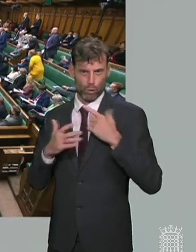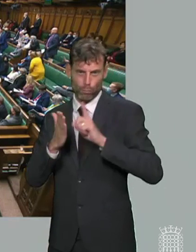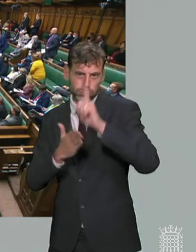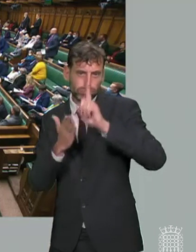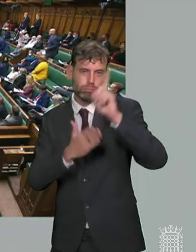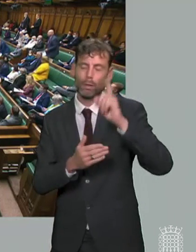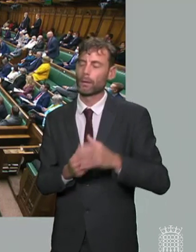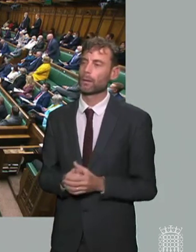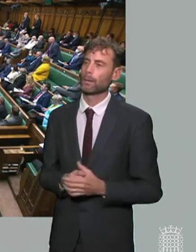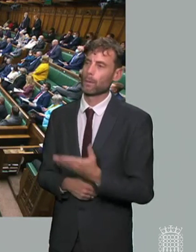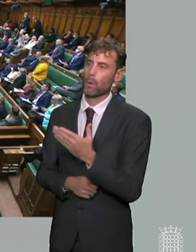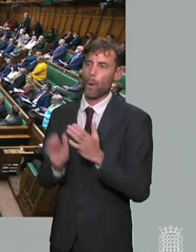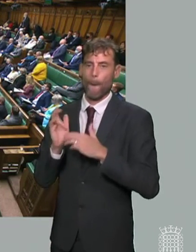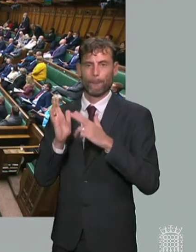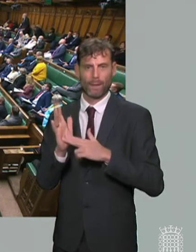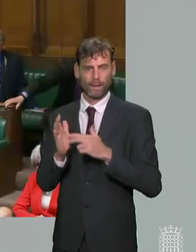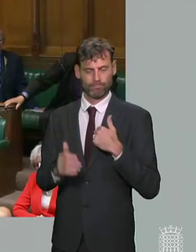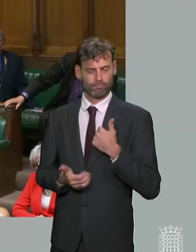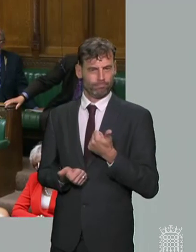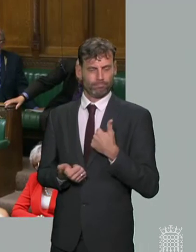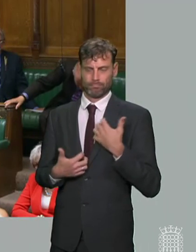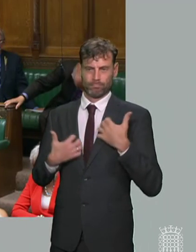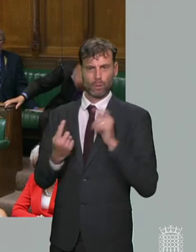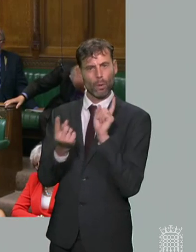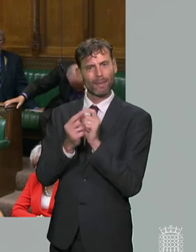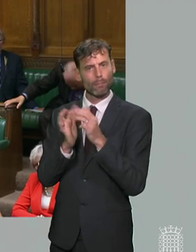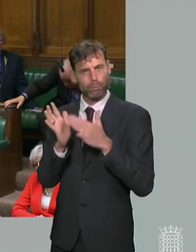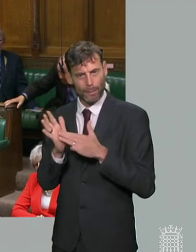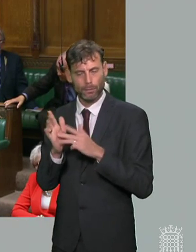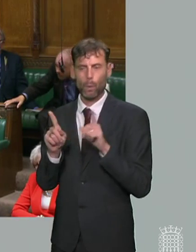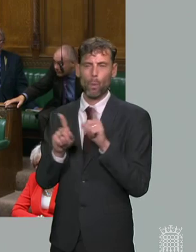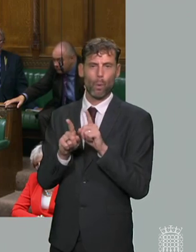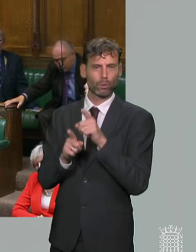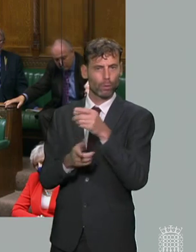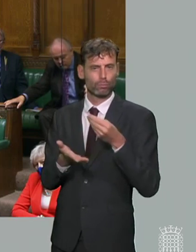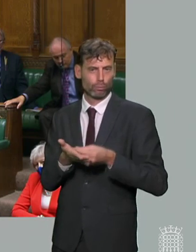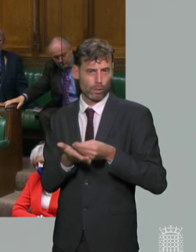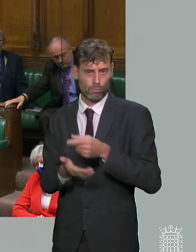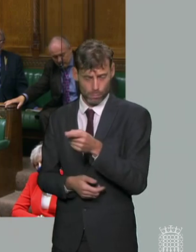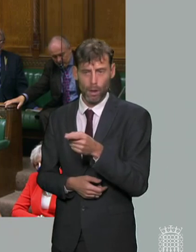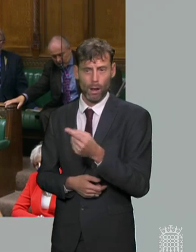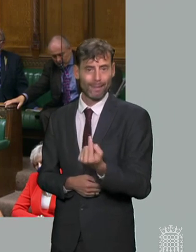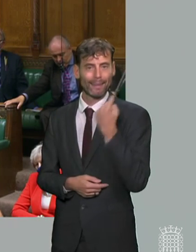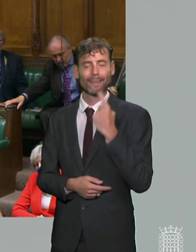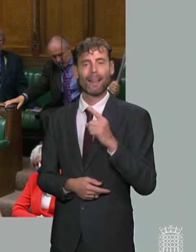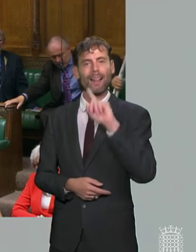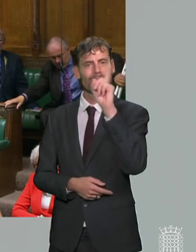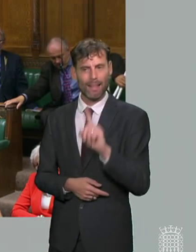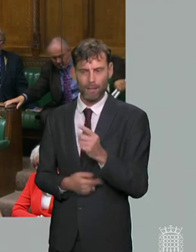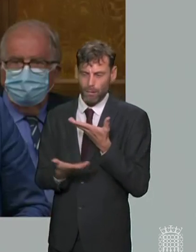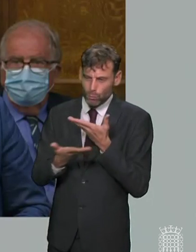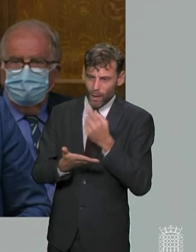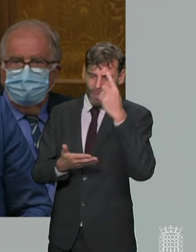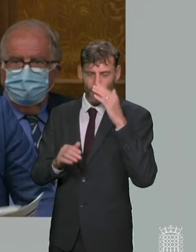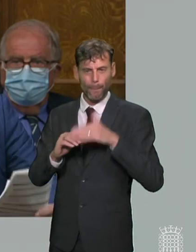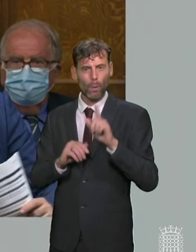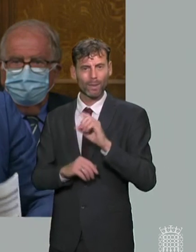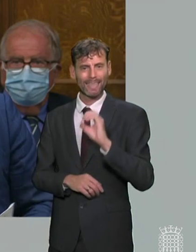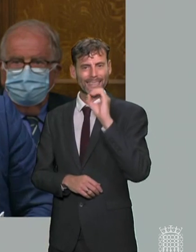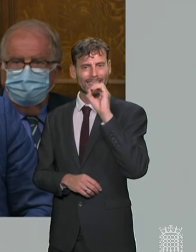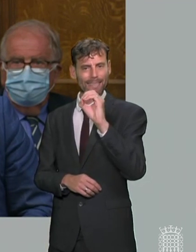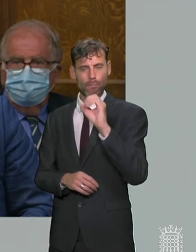On Monday, it was a pleasure to meet the Prime Minister and the Chancellor of the Exchequer in Leicester as they discussed a zero-carbon future with British Gas.